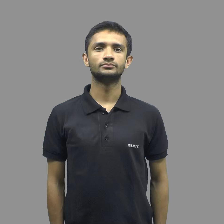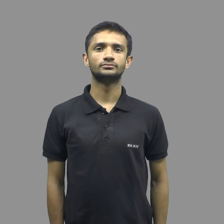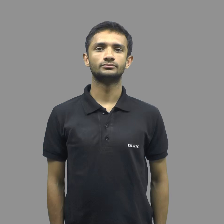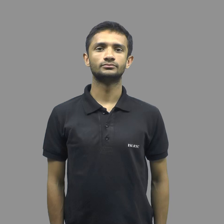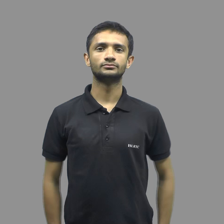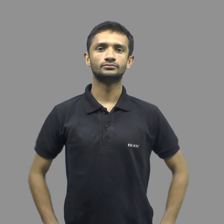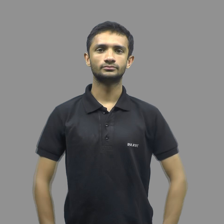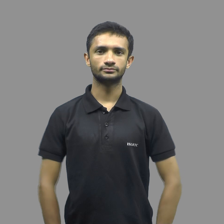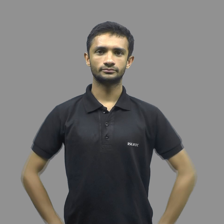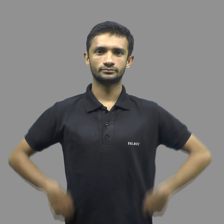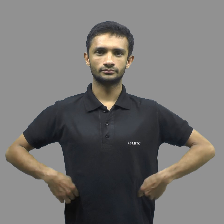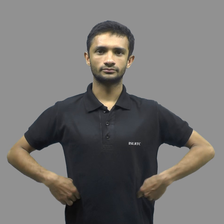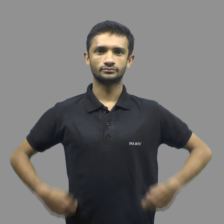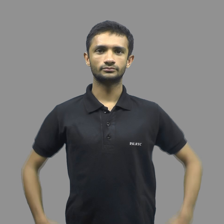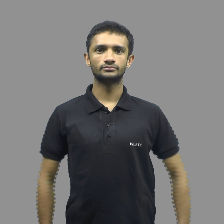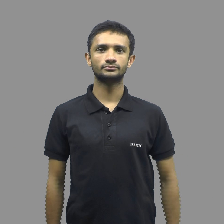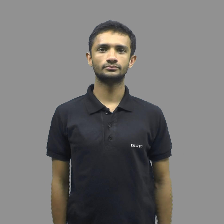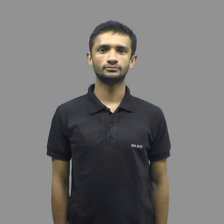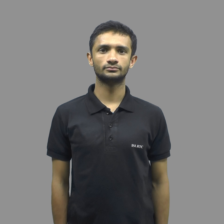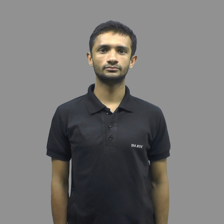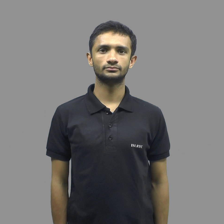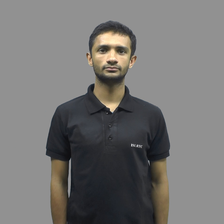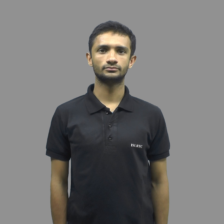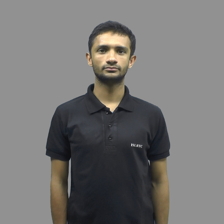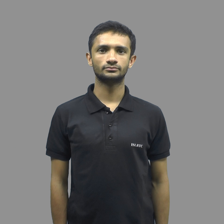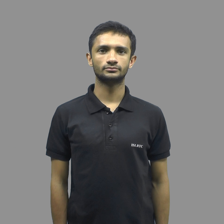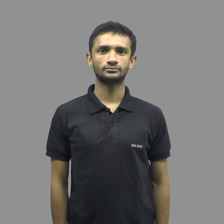Pants Trousers